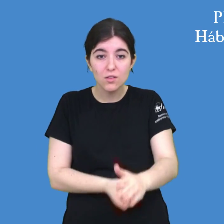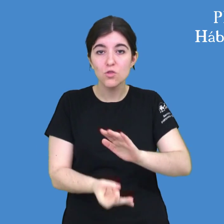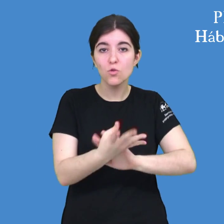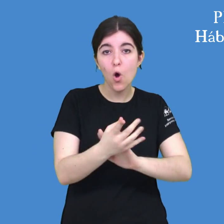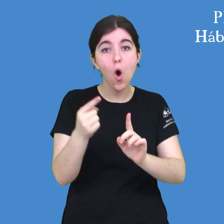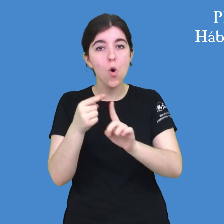crear